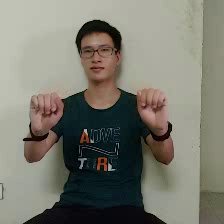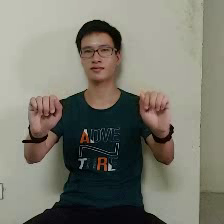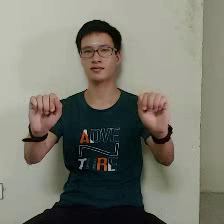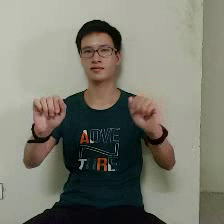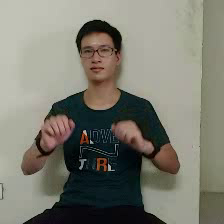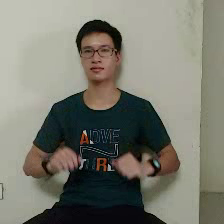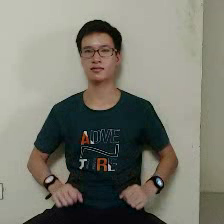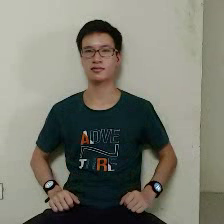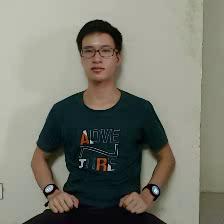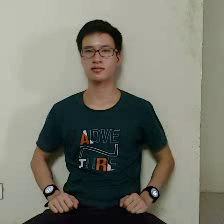Thăm